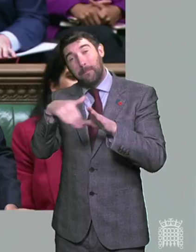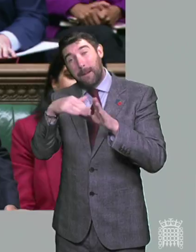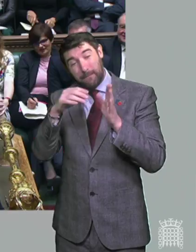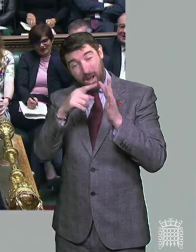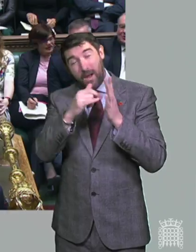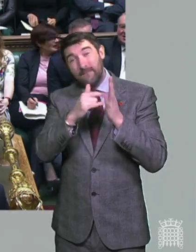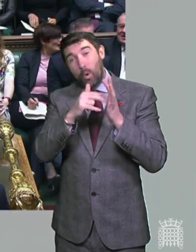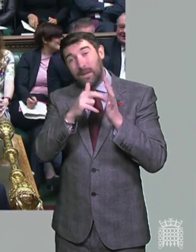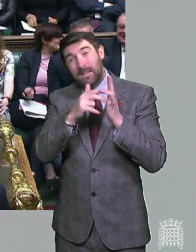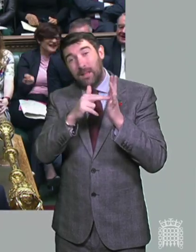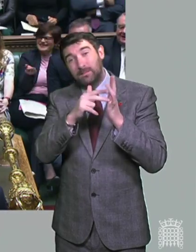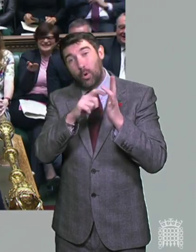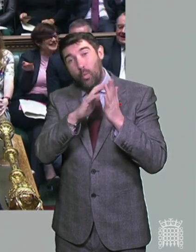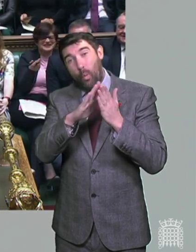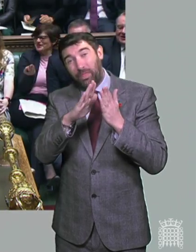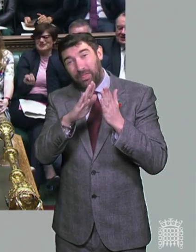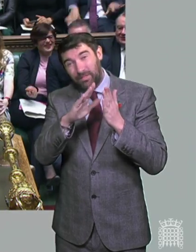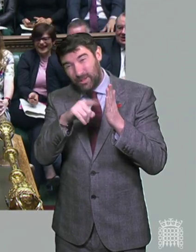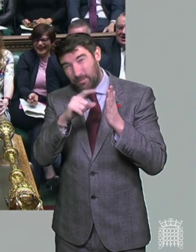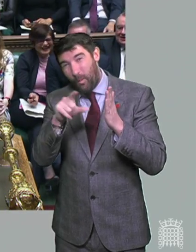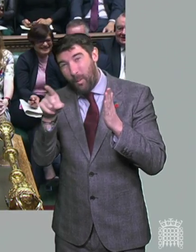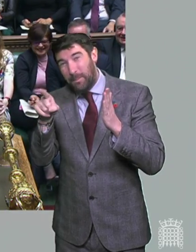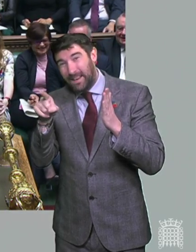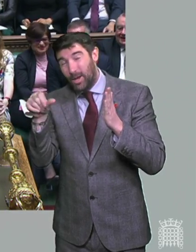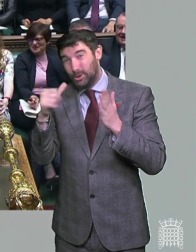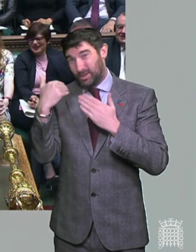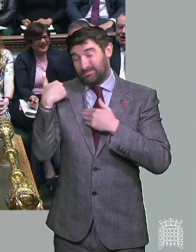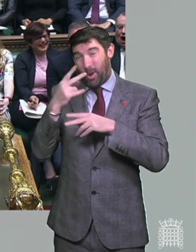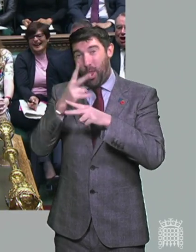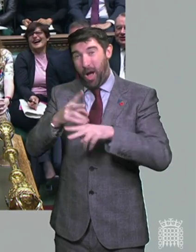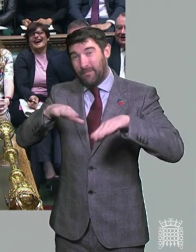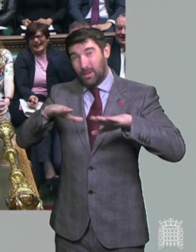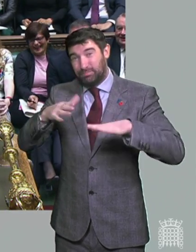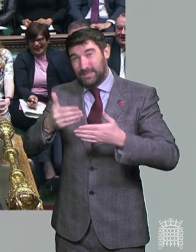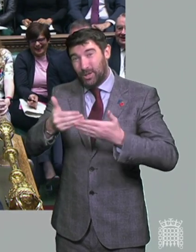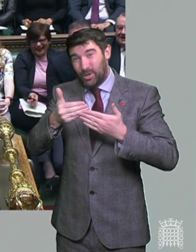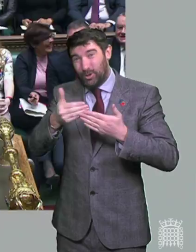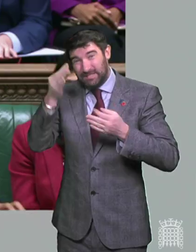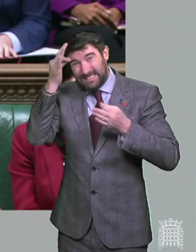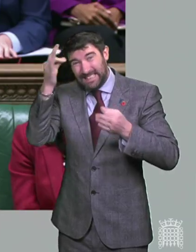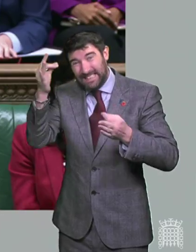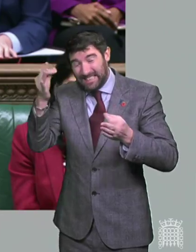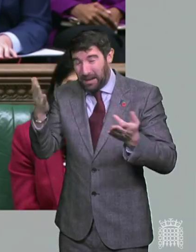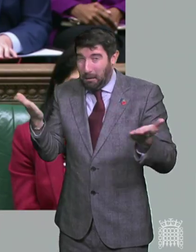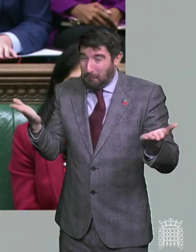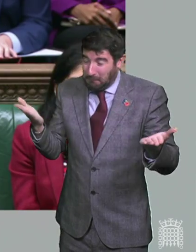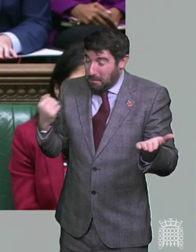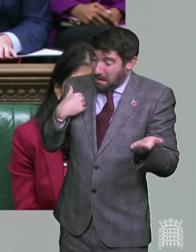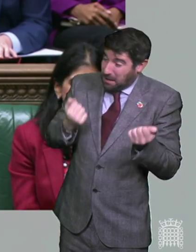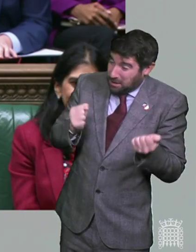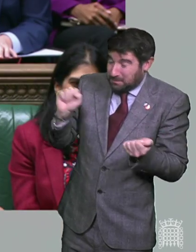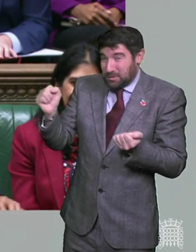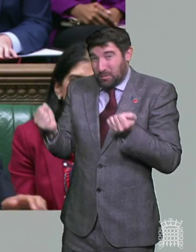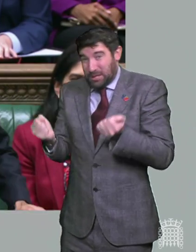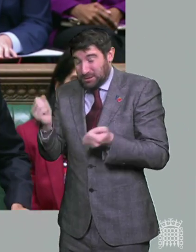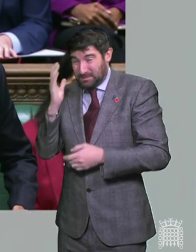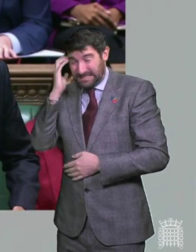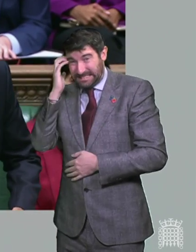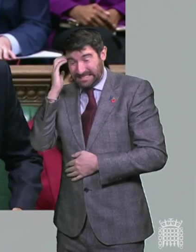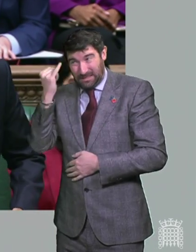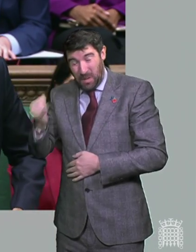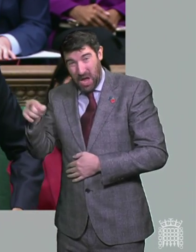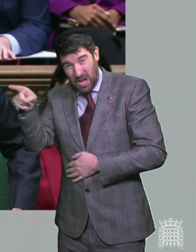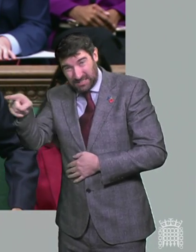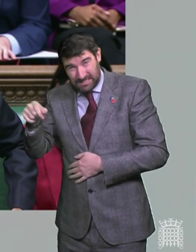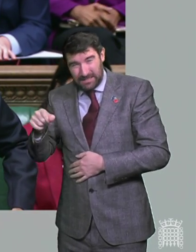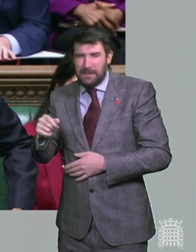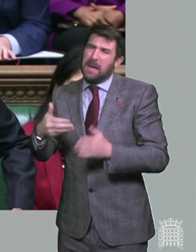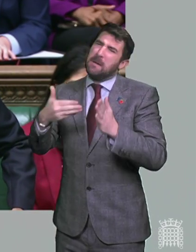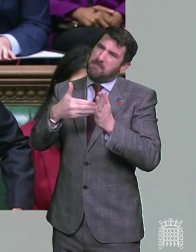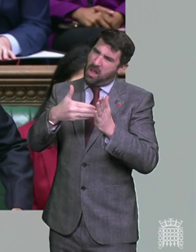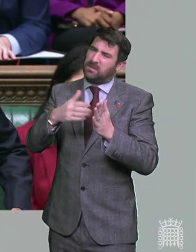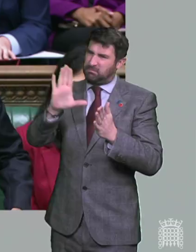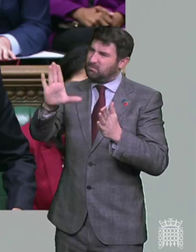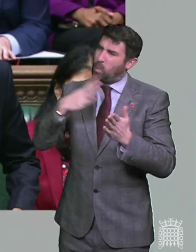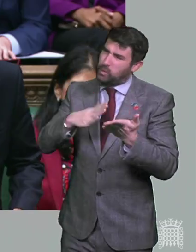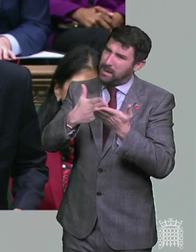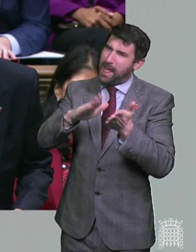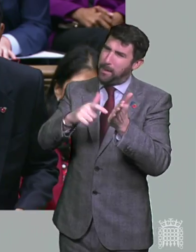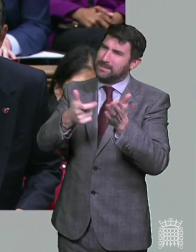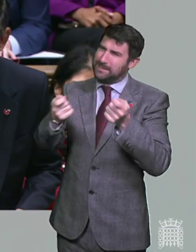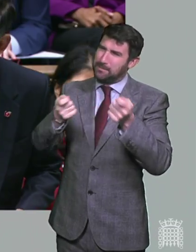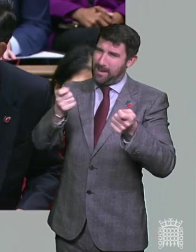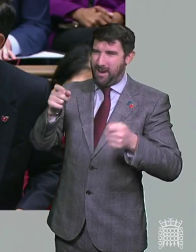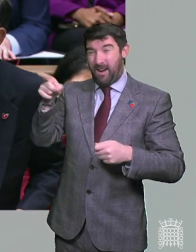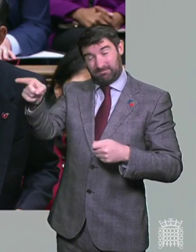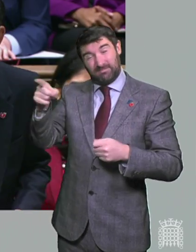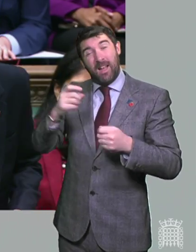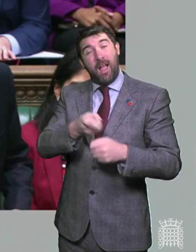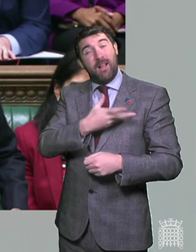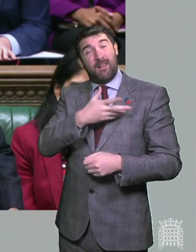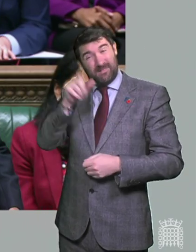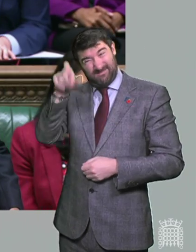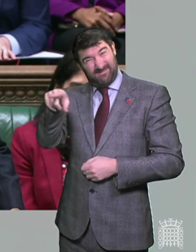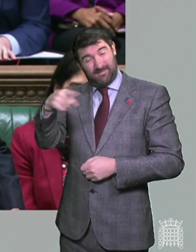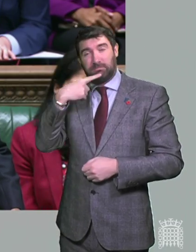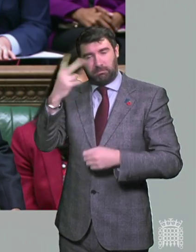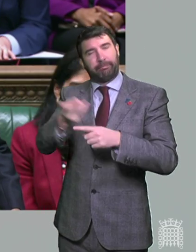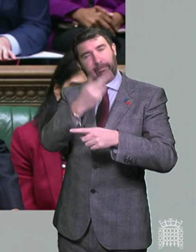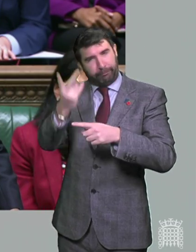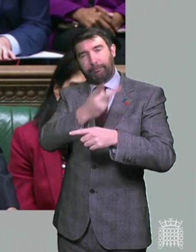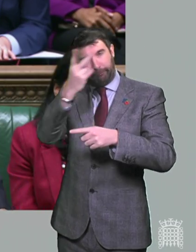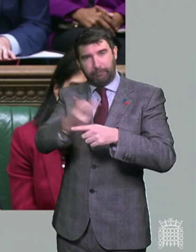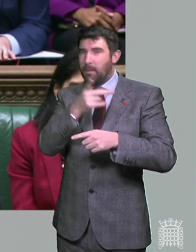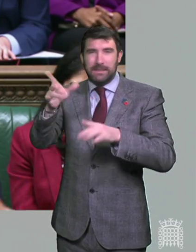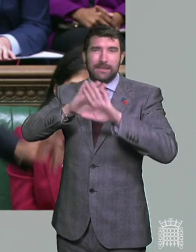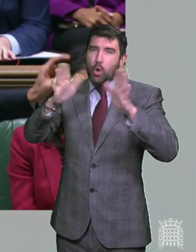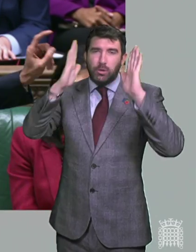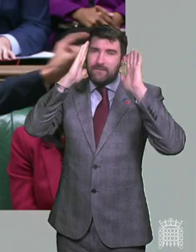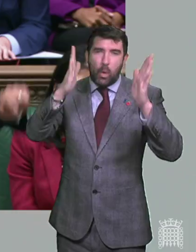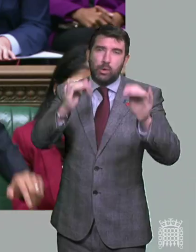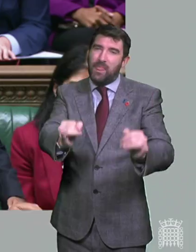The right honourable and learned Gentleman has said a lot today, but it is clear that he is not focused on the serious issues confronting our country.